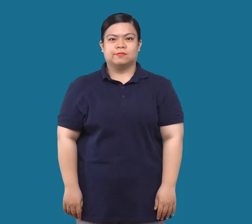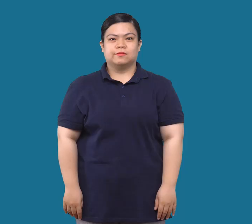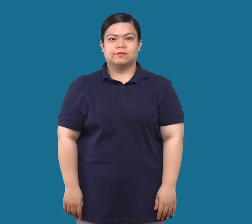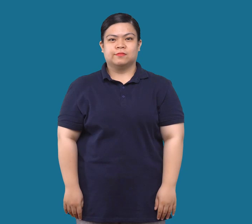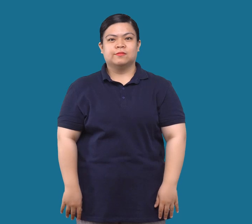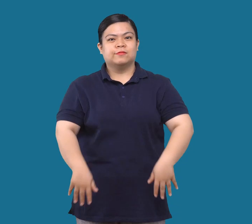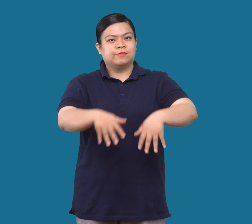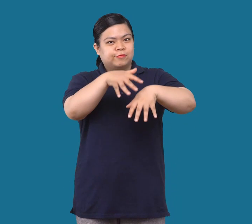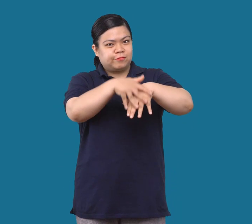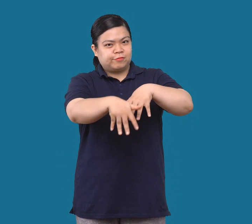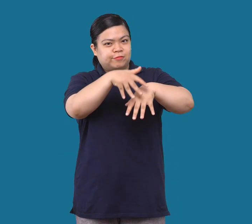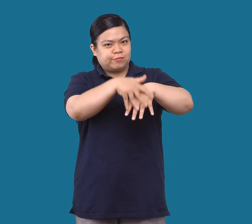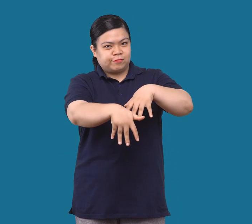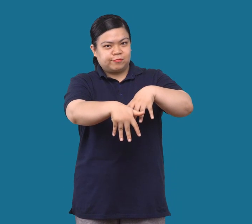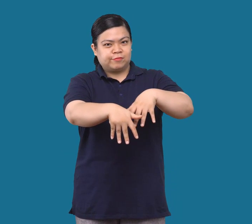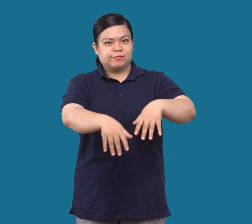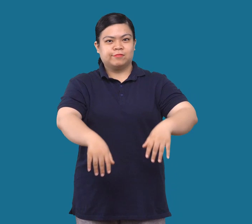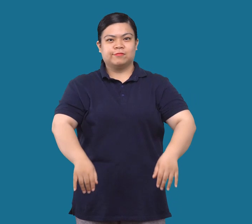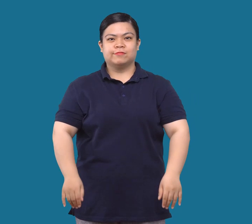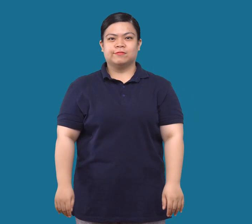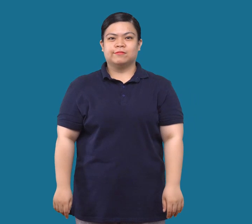thác